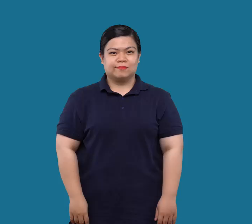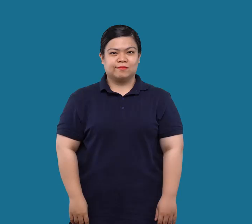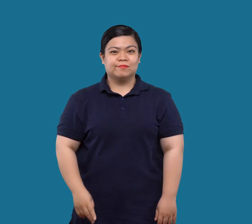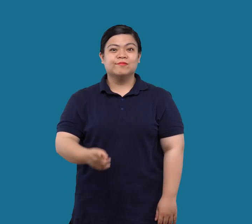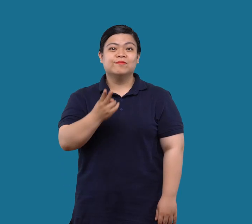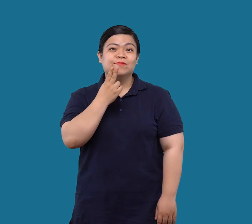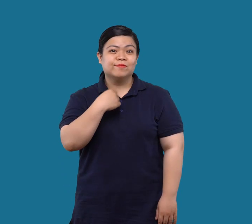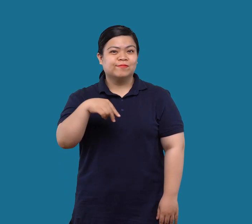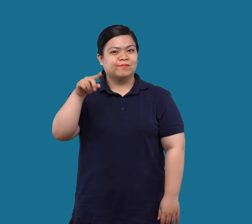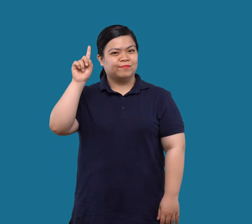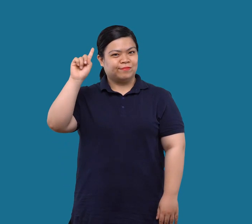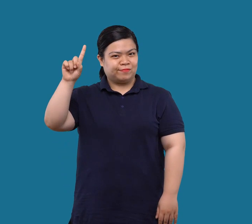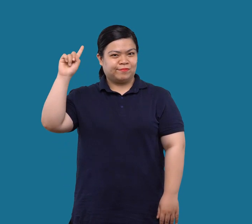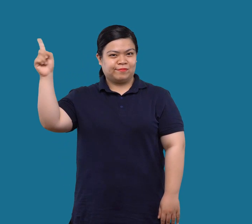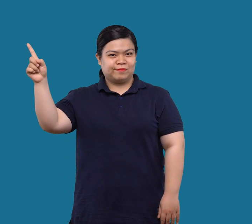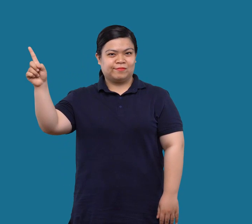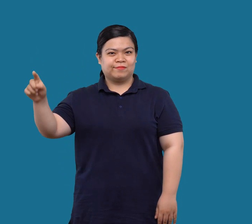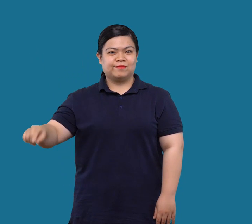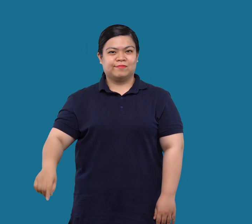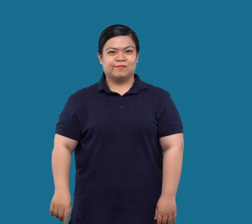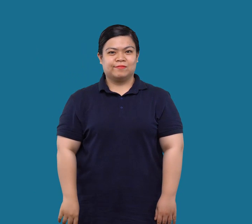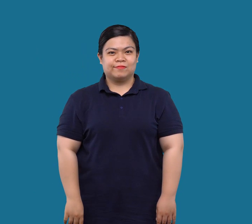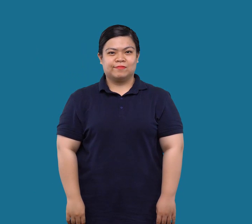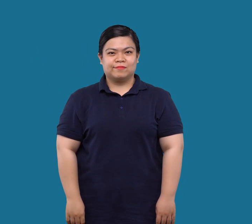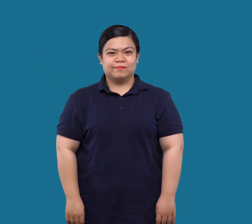thầy giáo